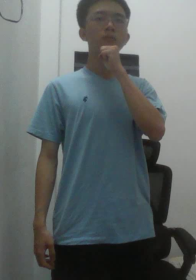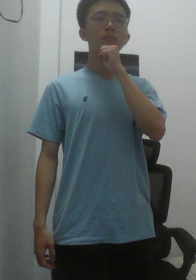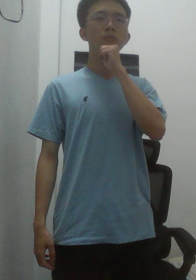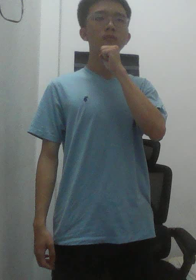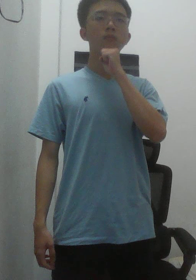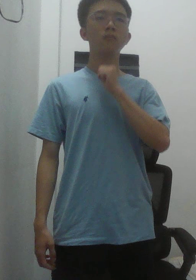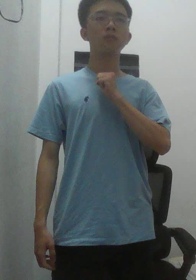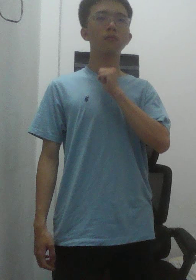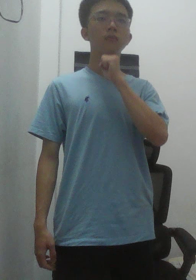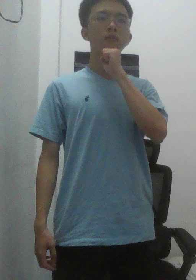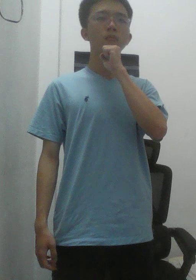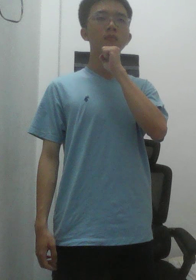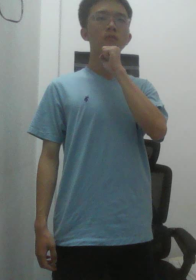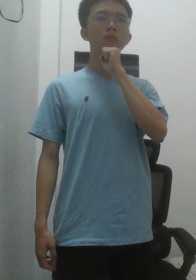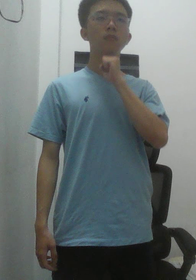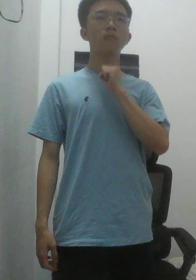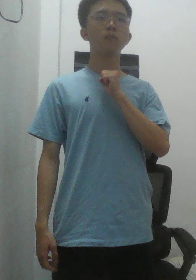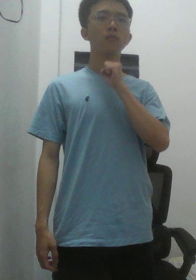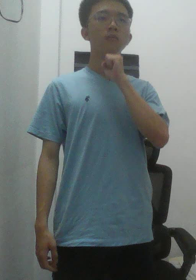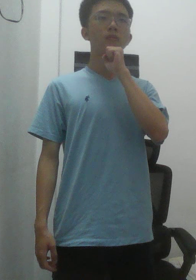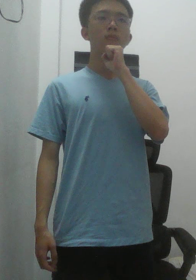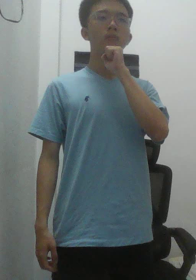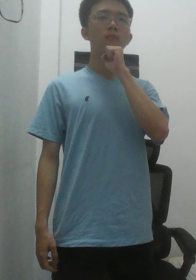dong y